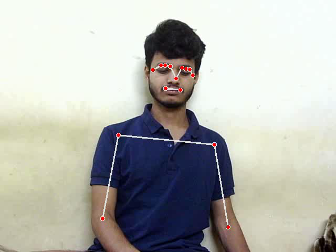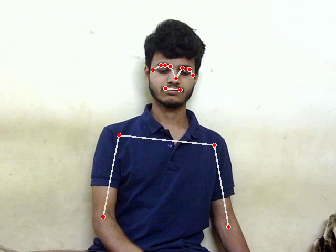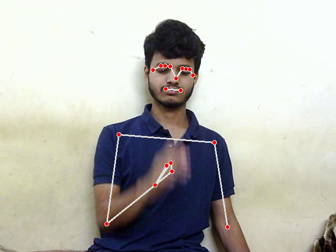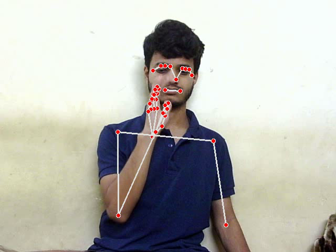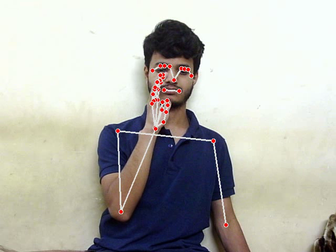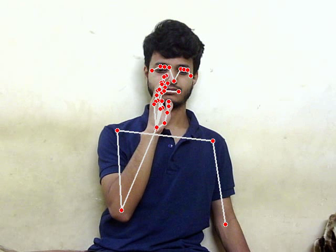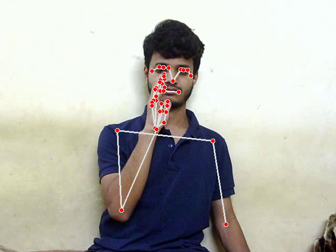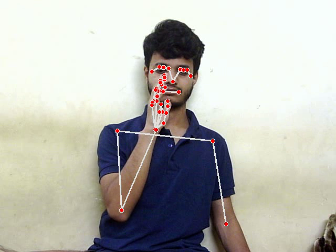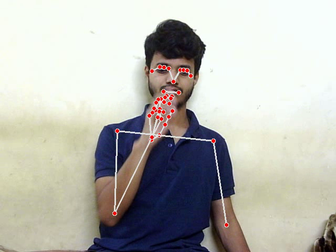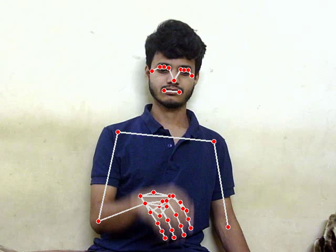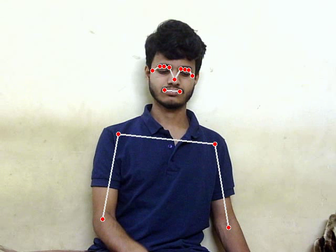mother